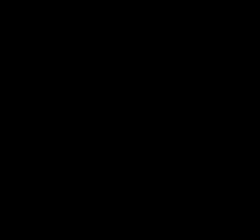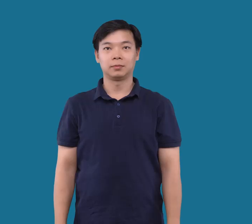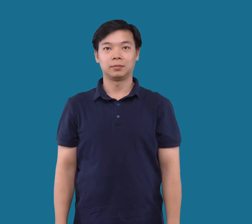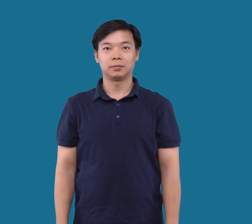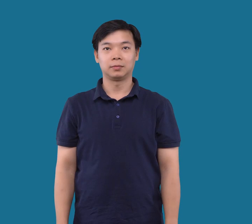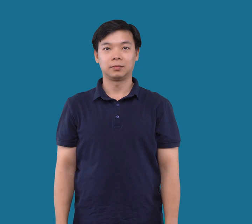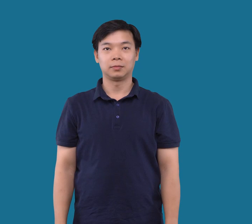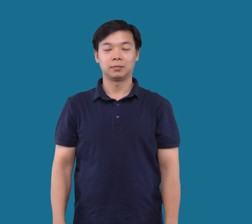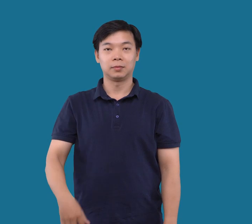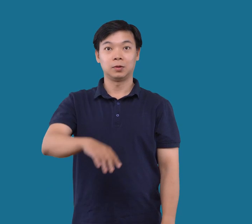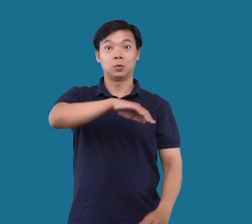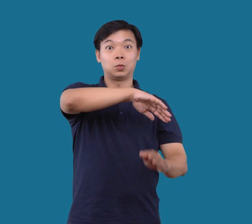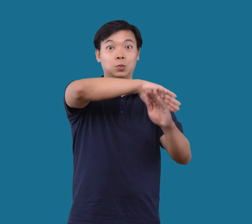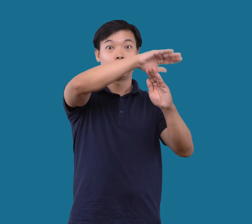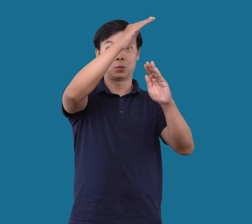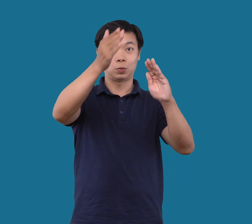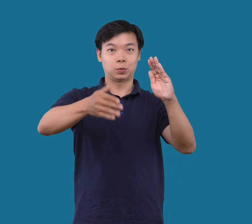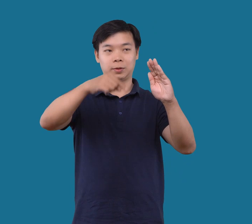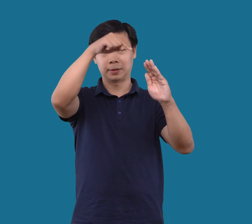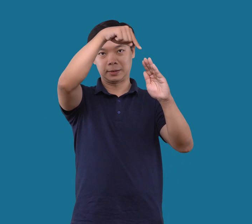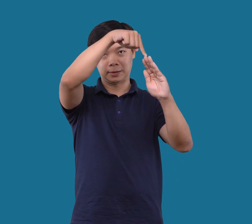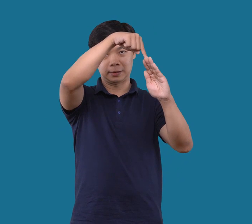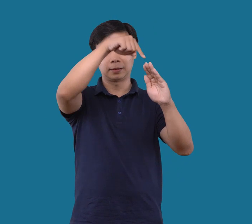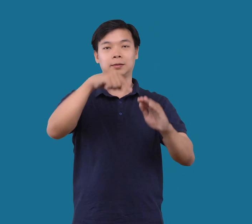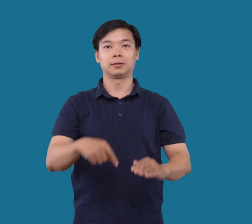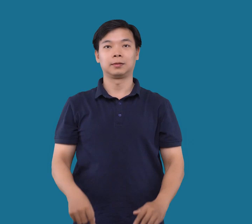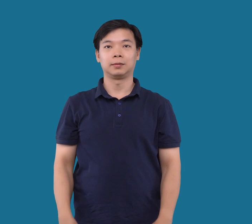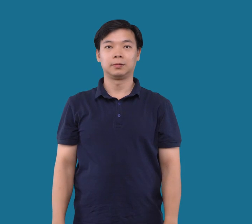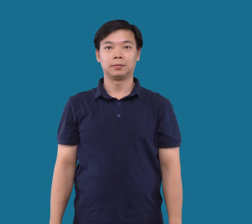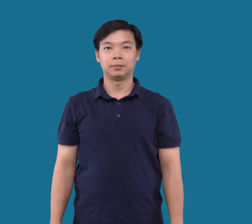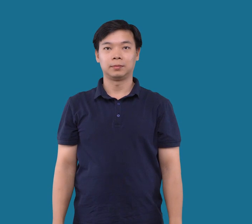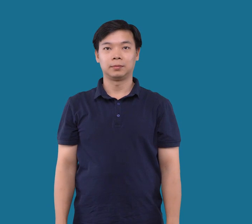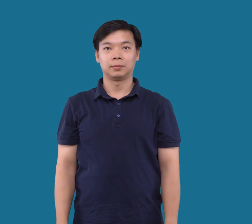đỉnh núi